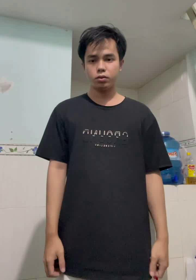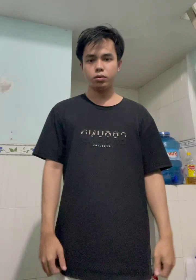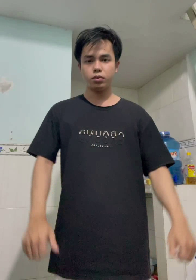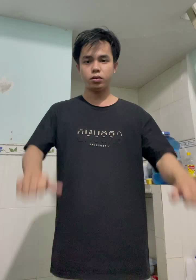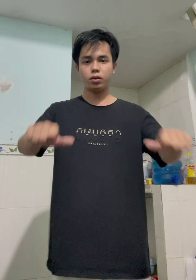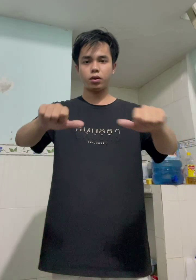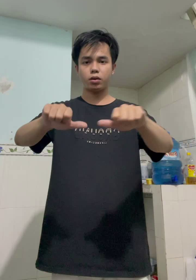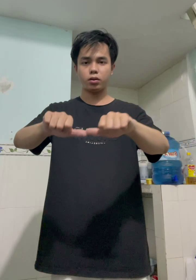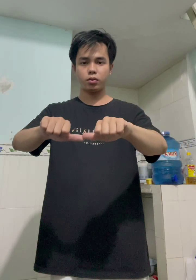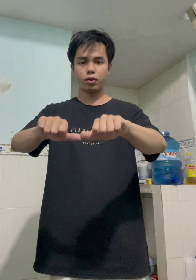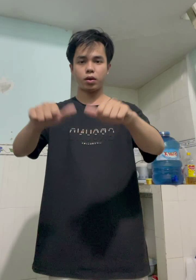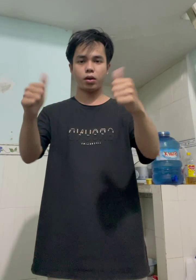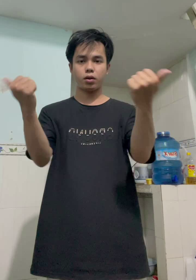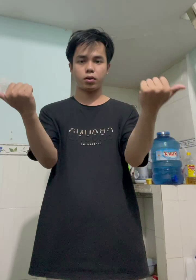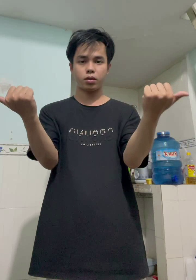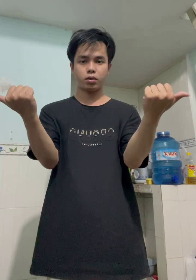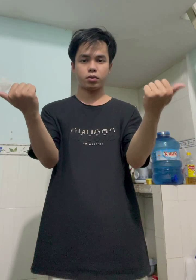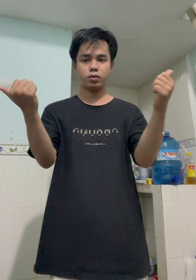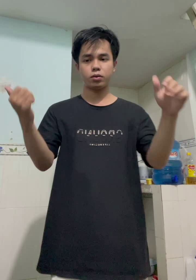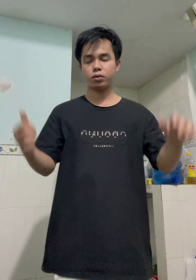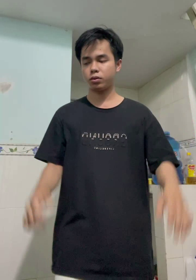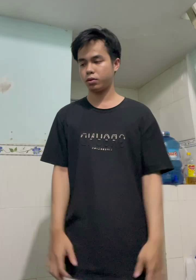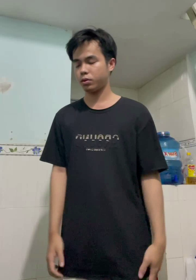o dau